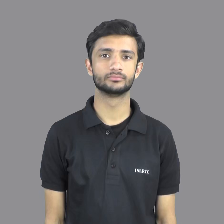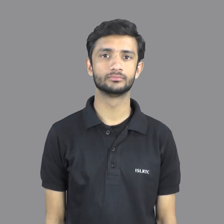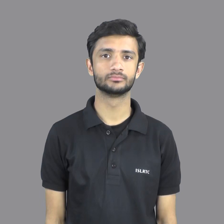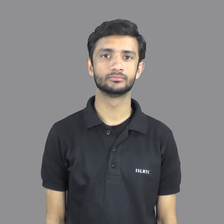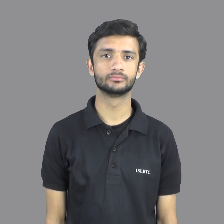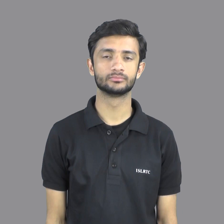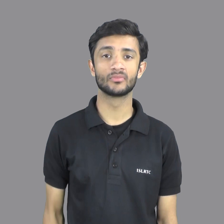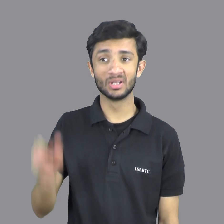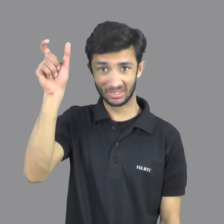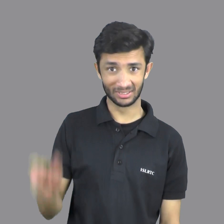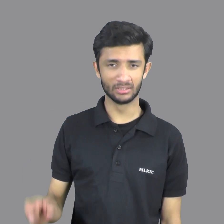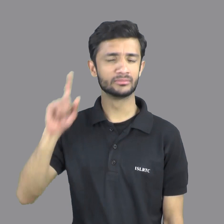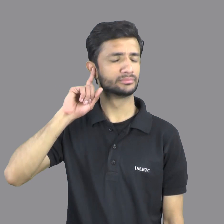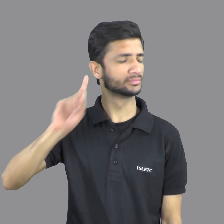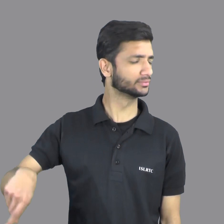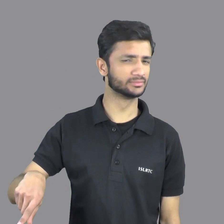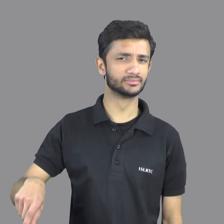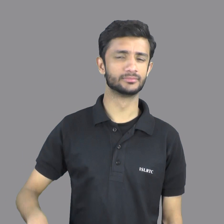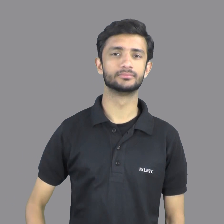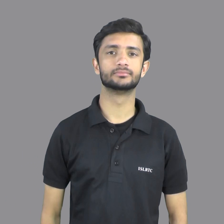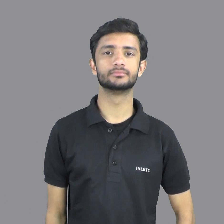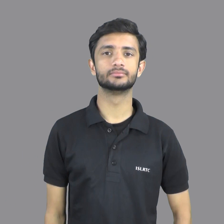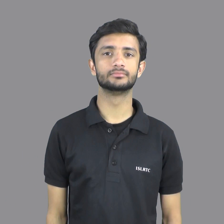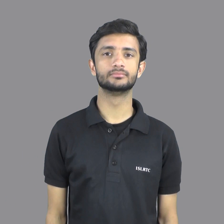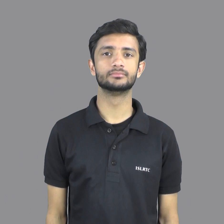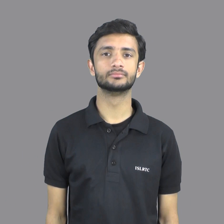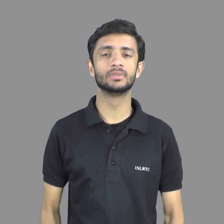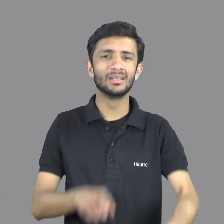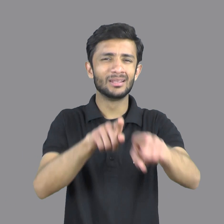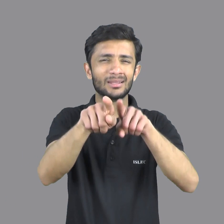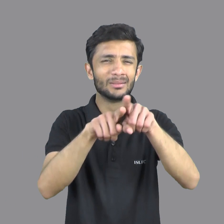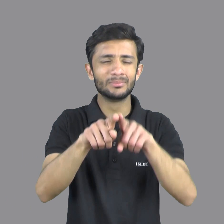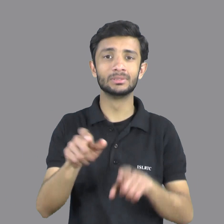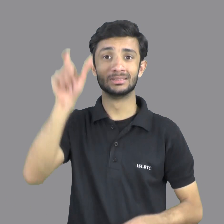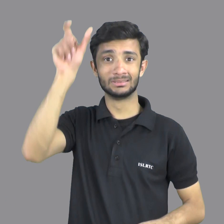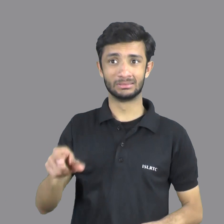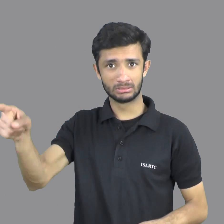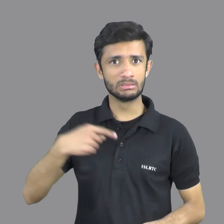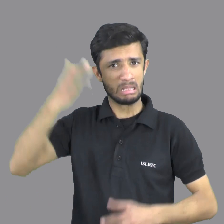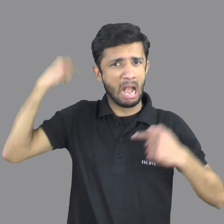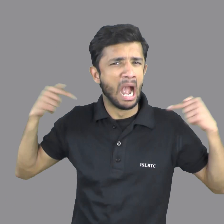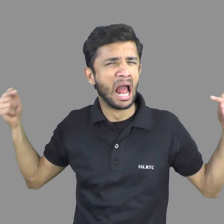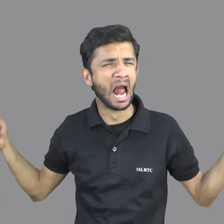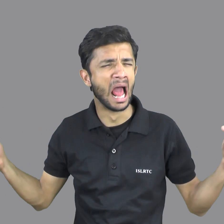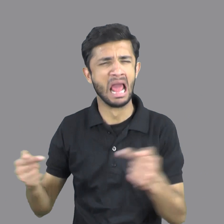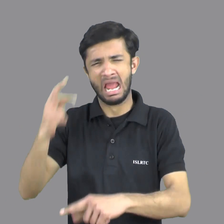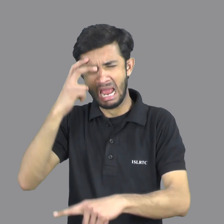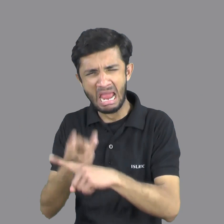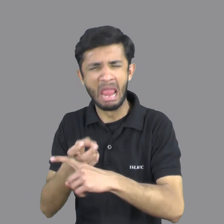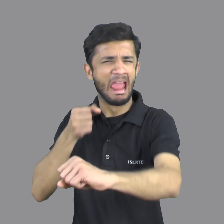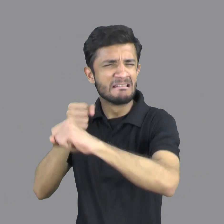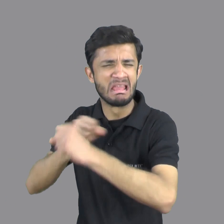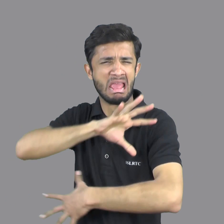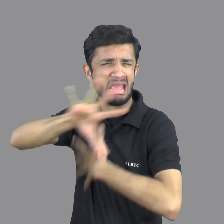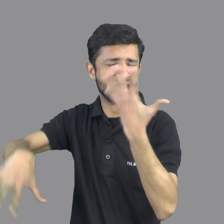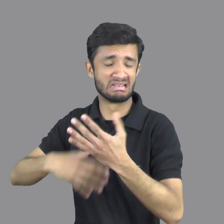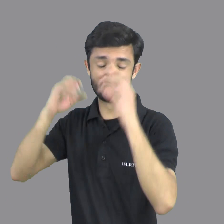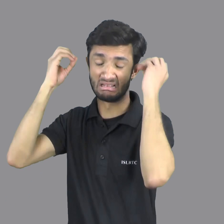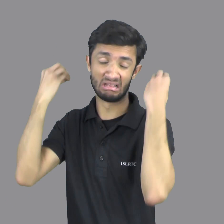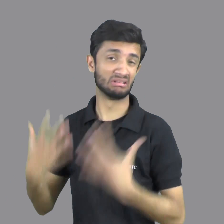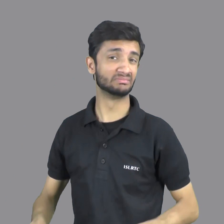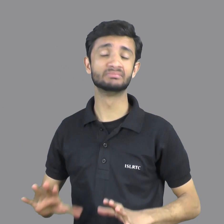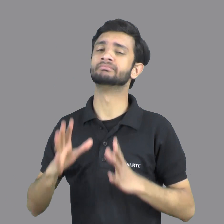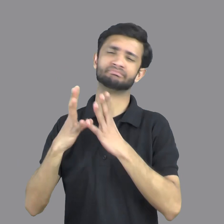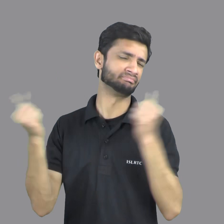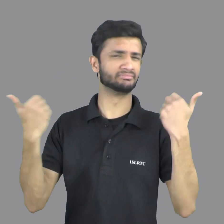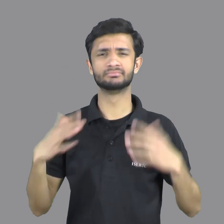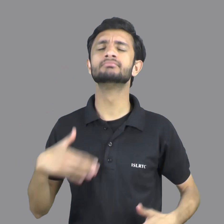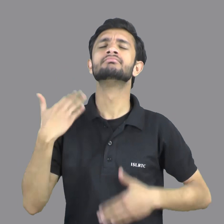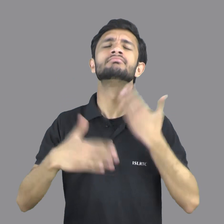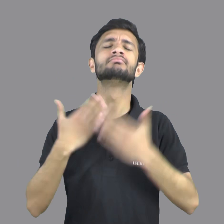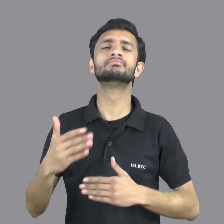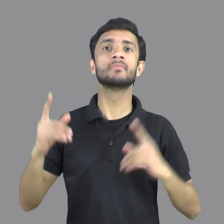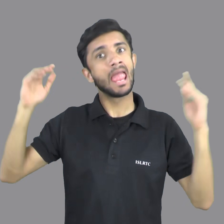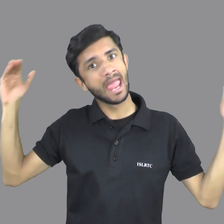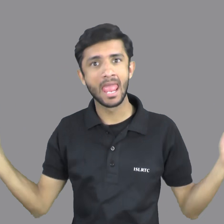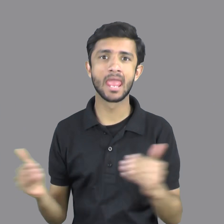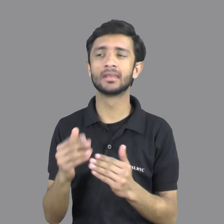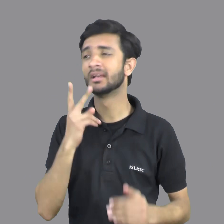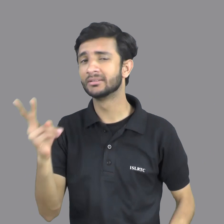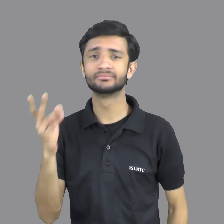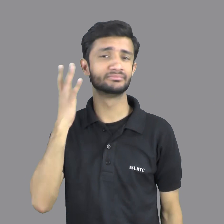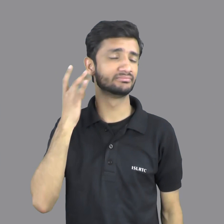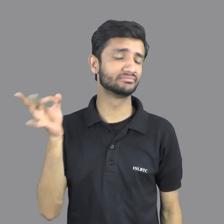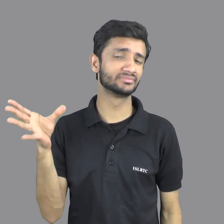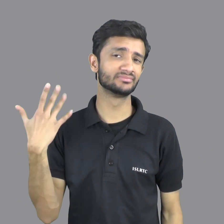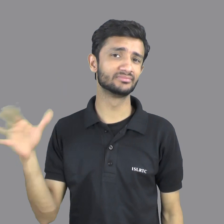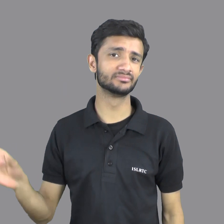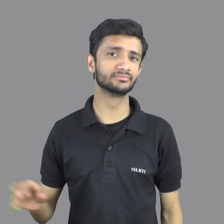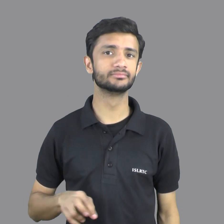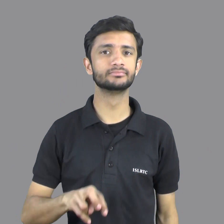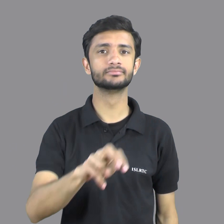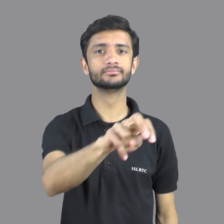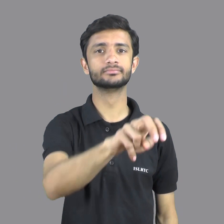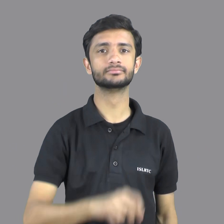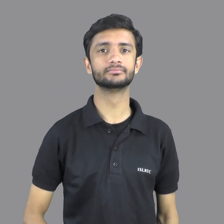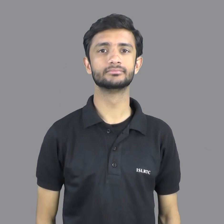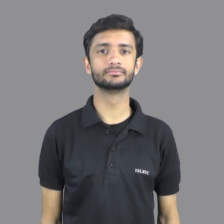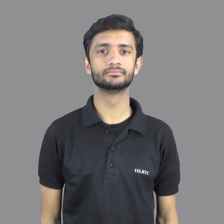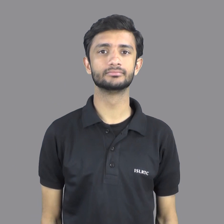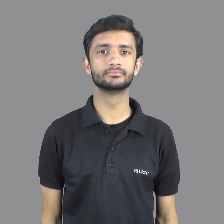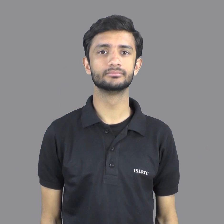Give someone the cold shoulder.